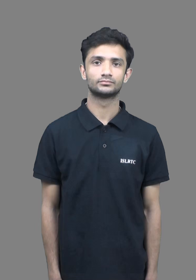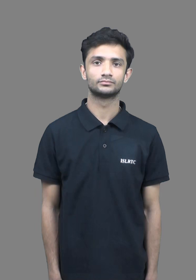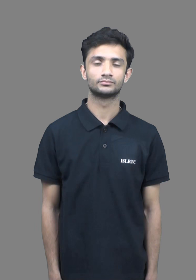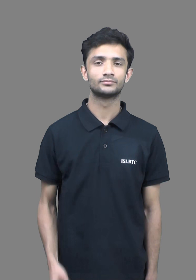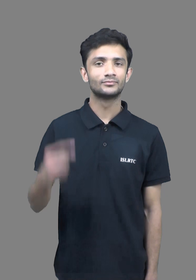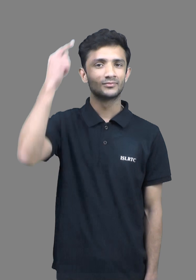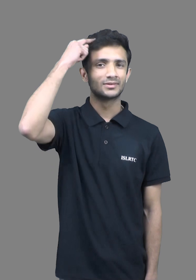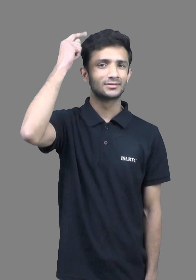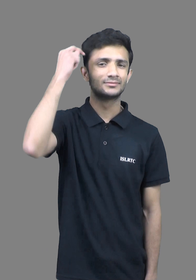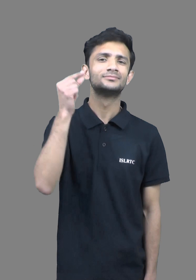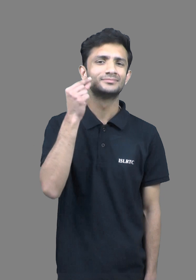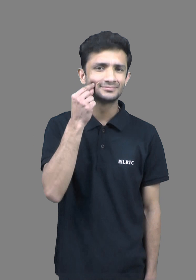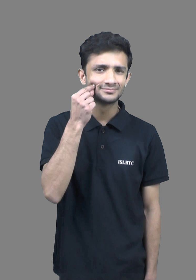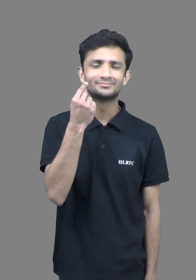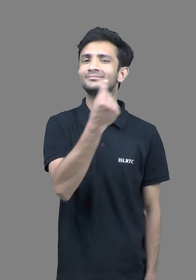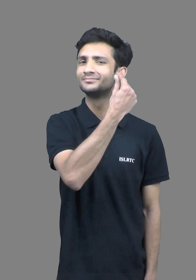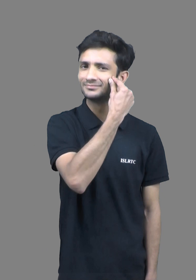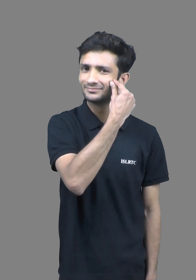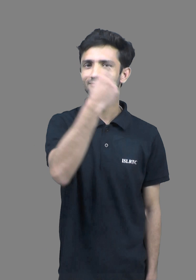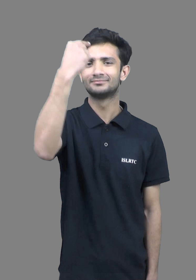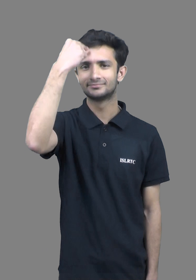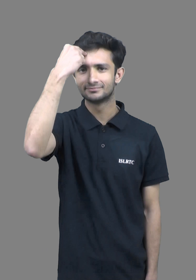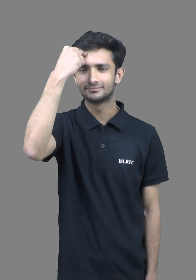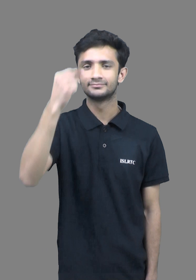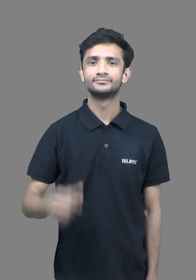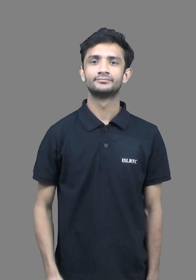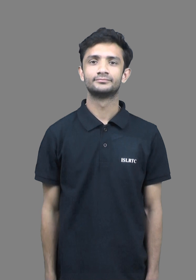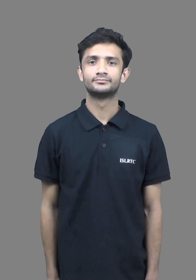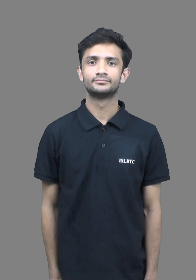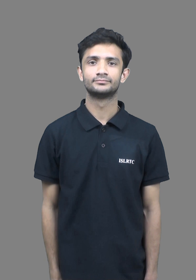Mole Birthmark